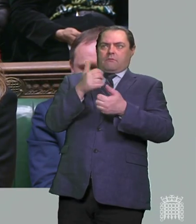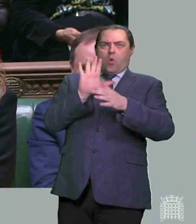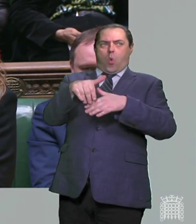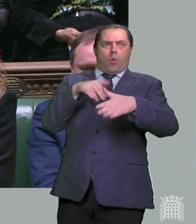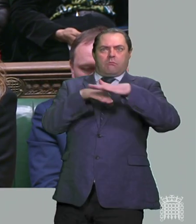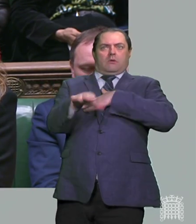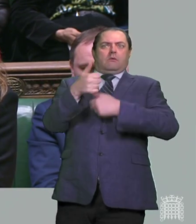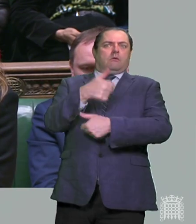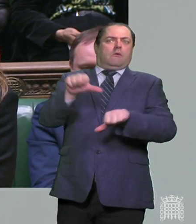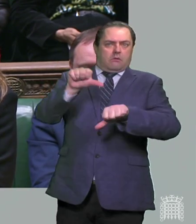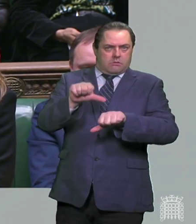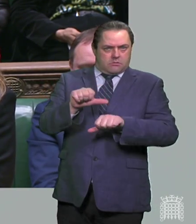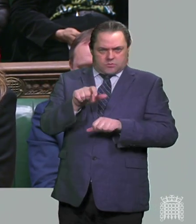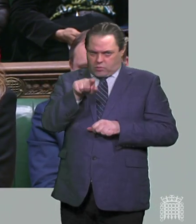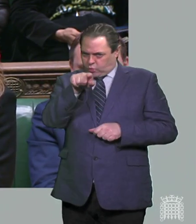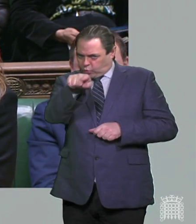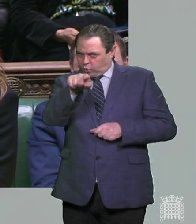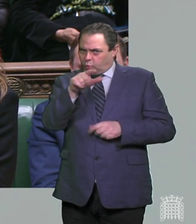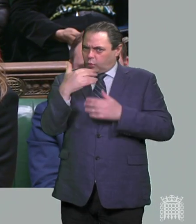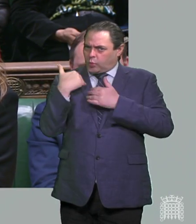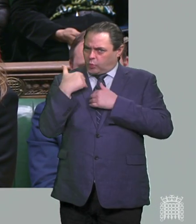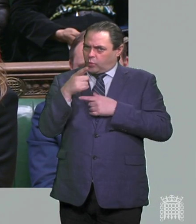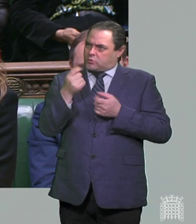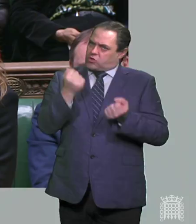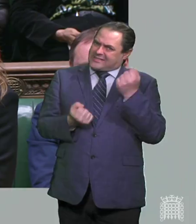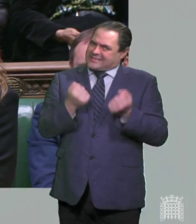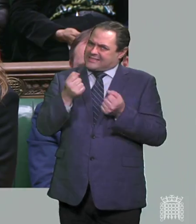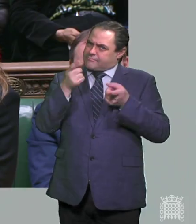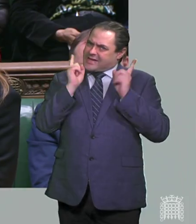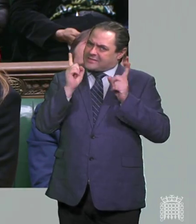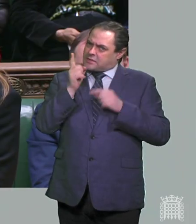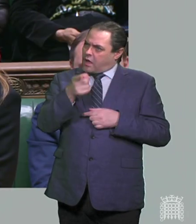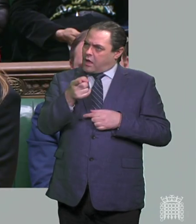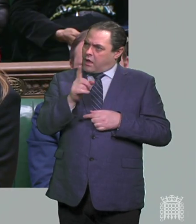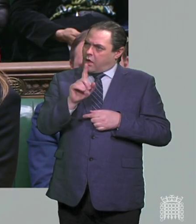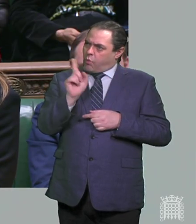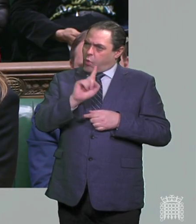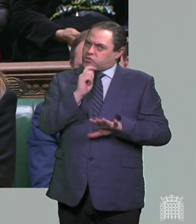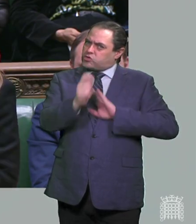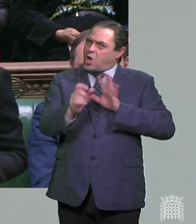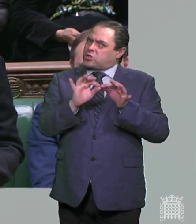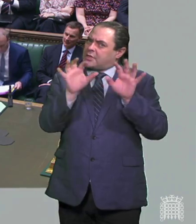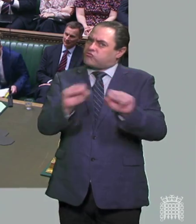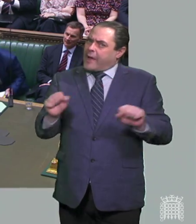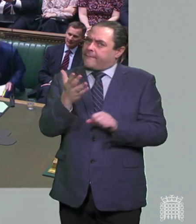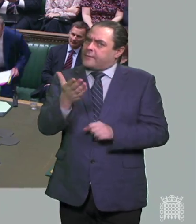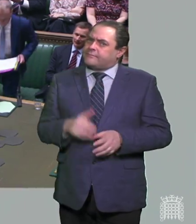Can he tell me, under his watch as Justice Secretary, what is the charge rate for rape?